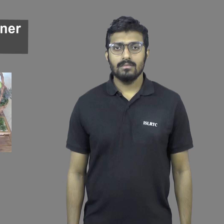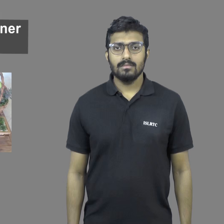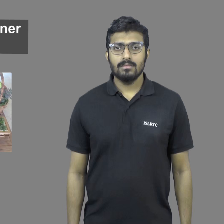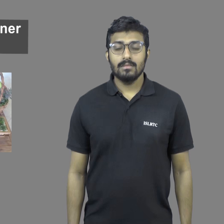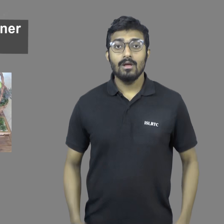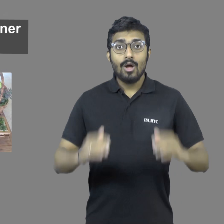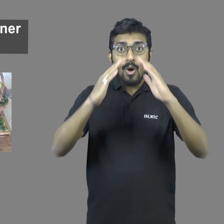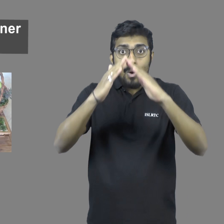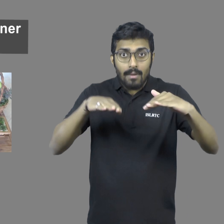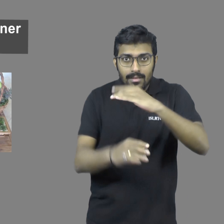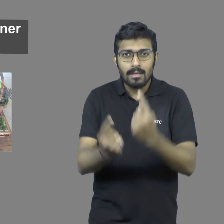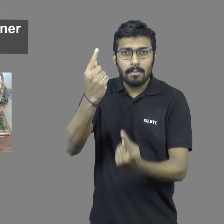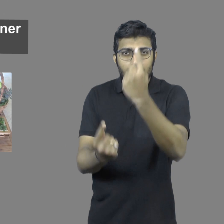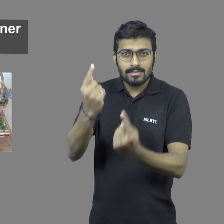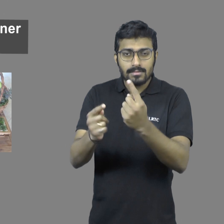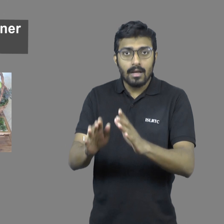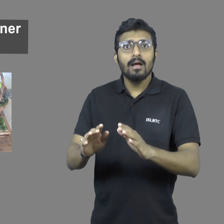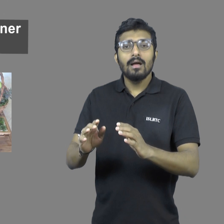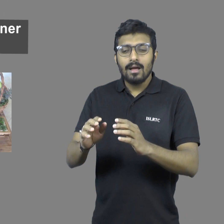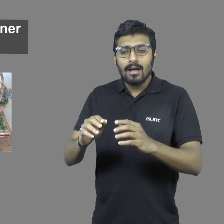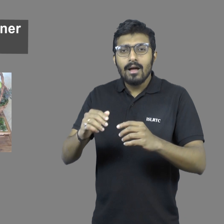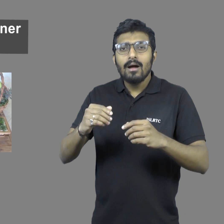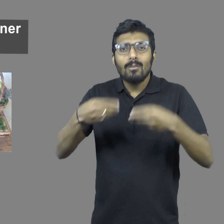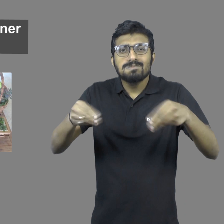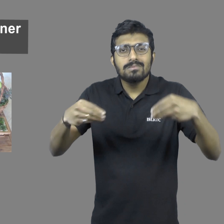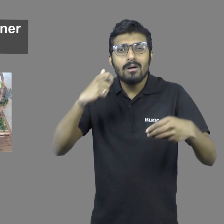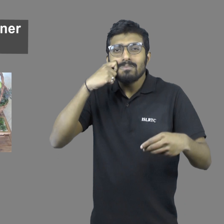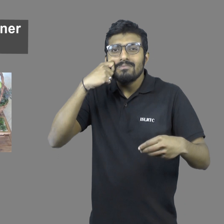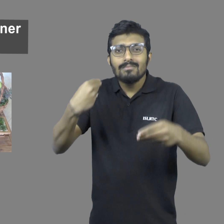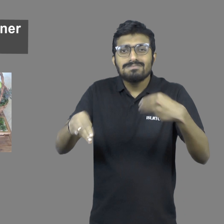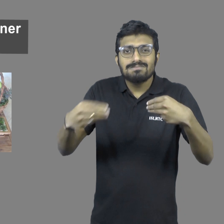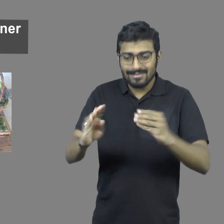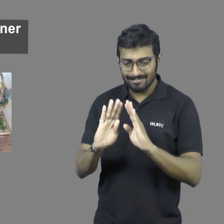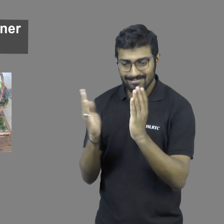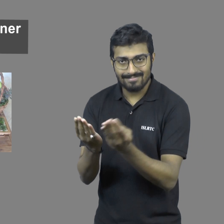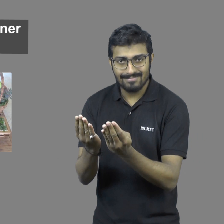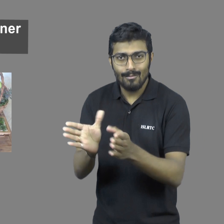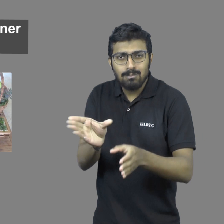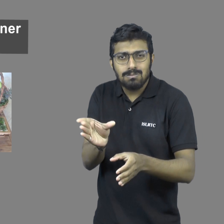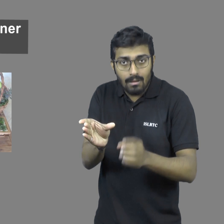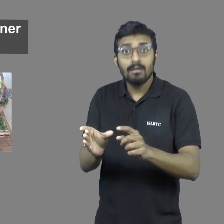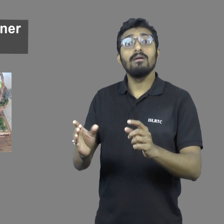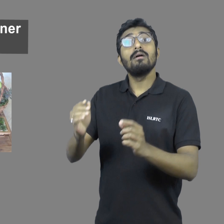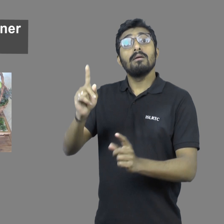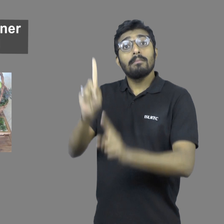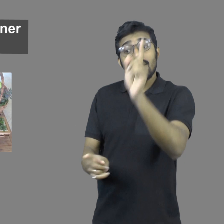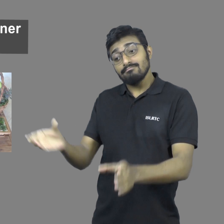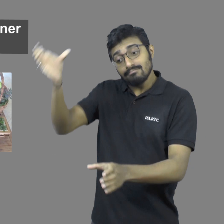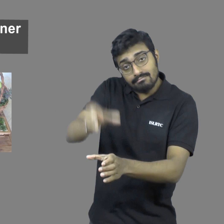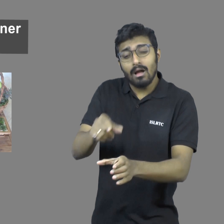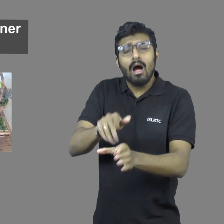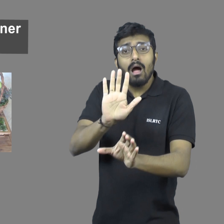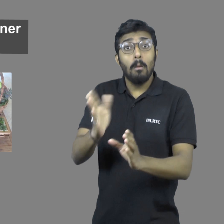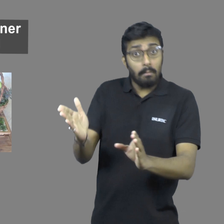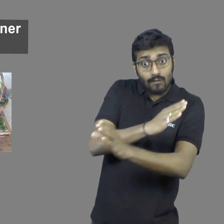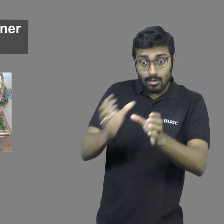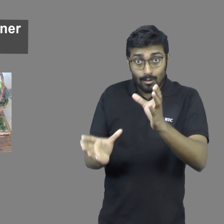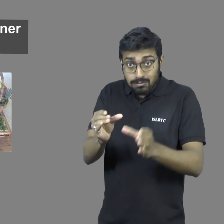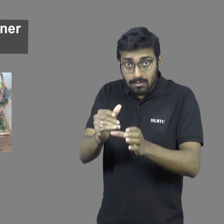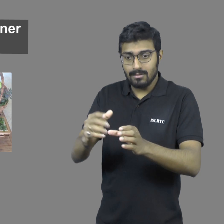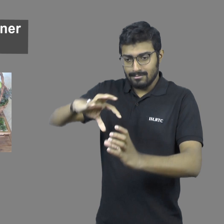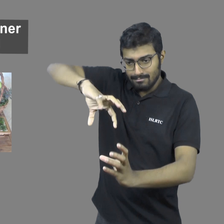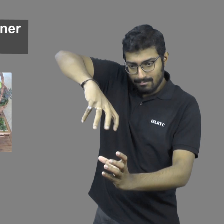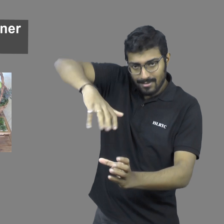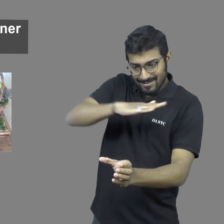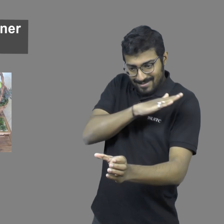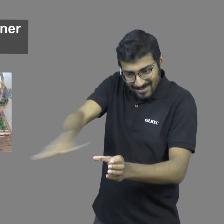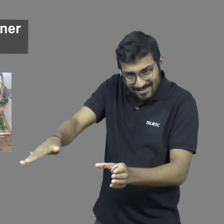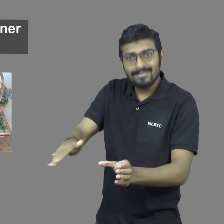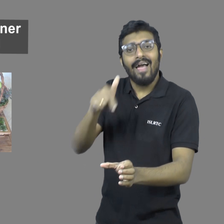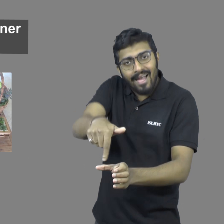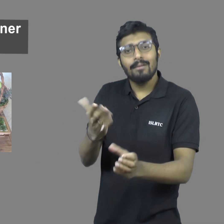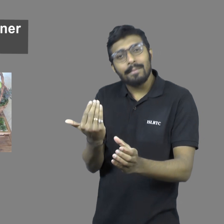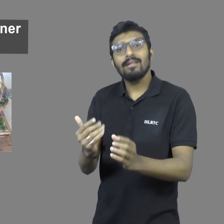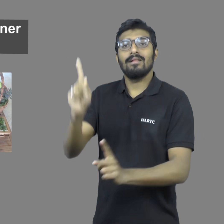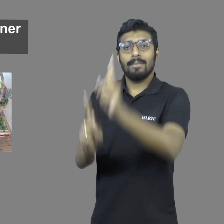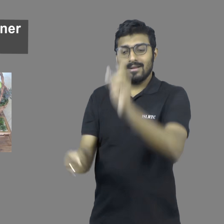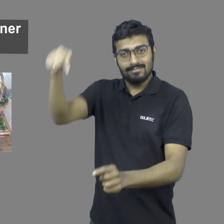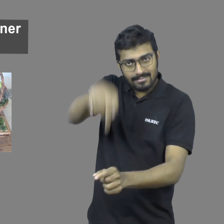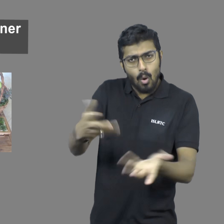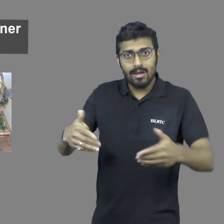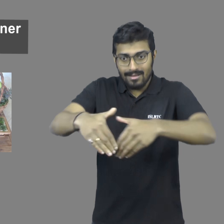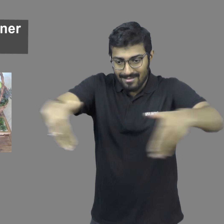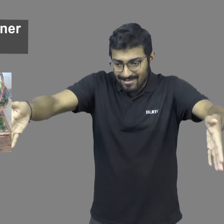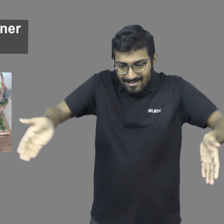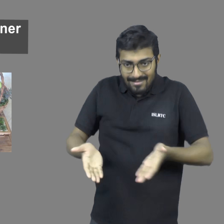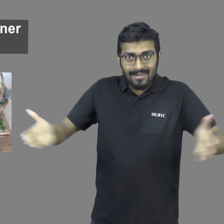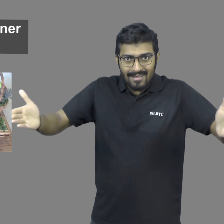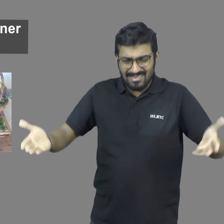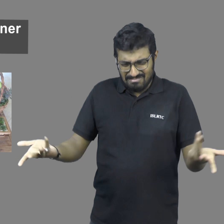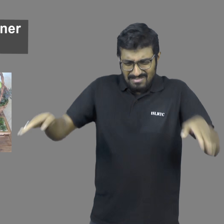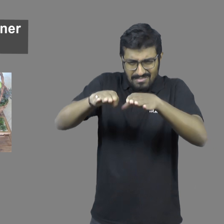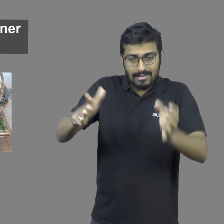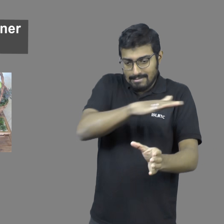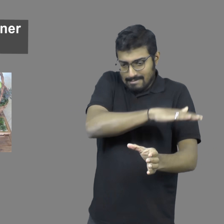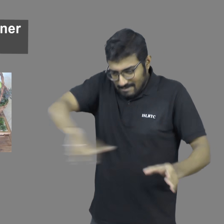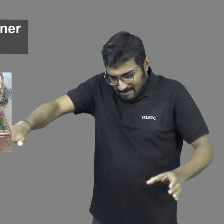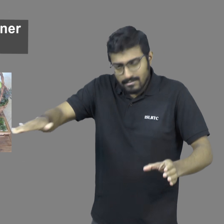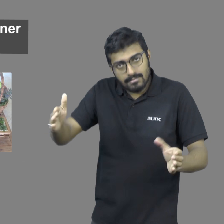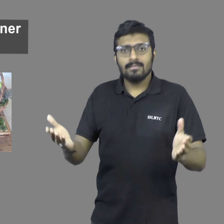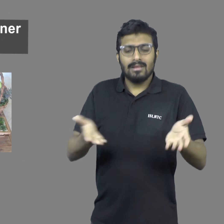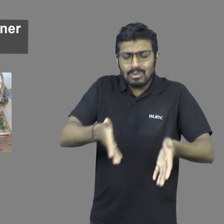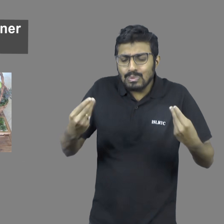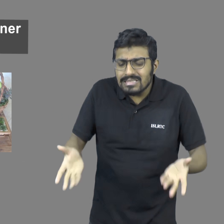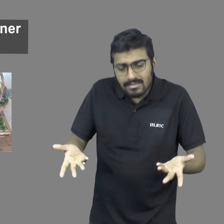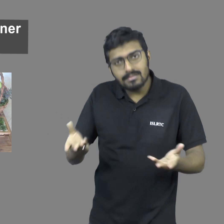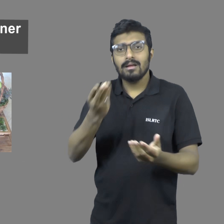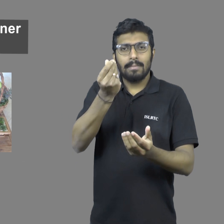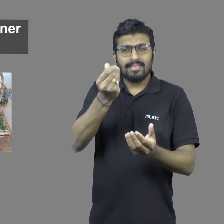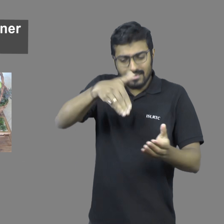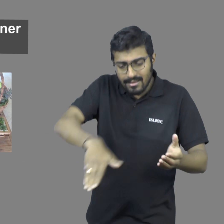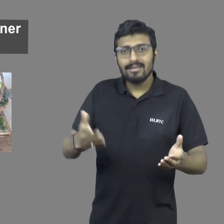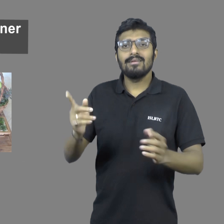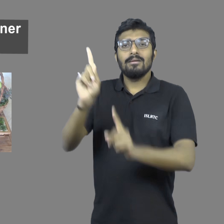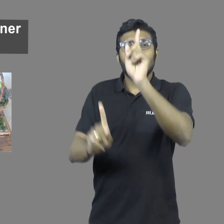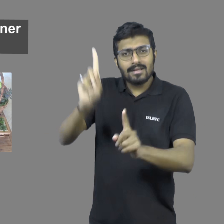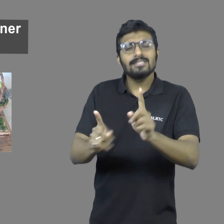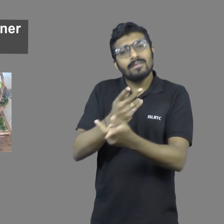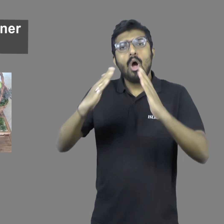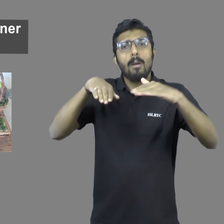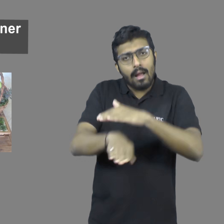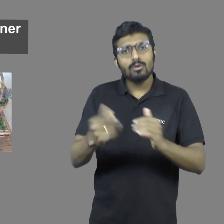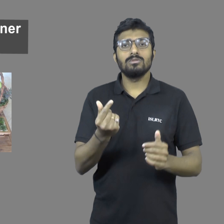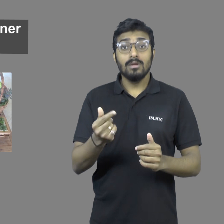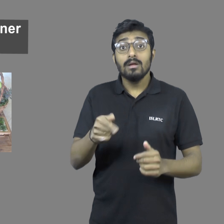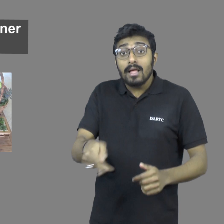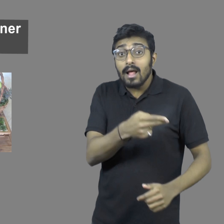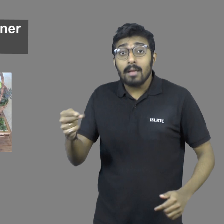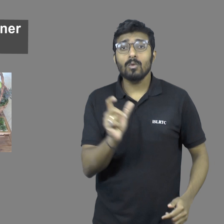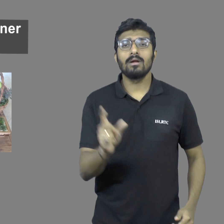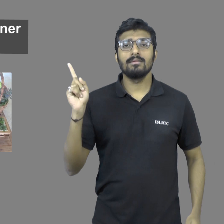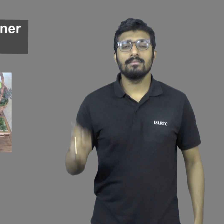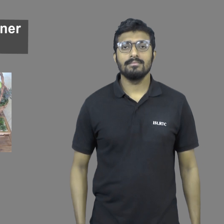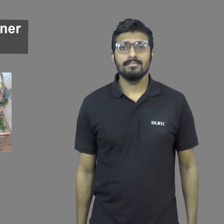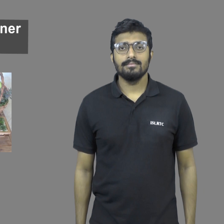Dish Container Gardening